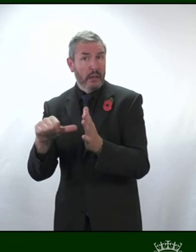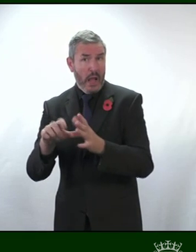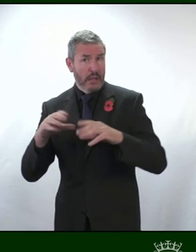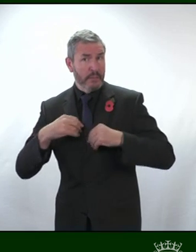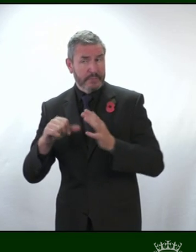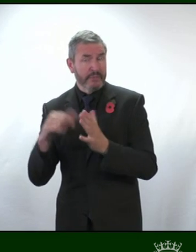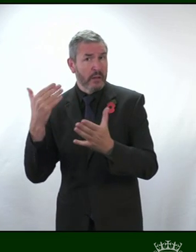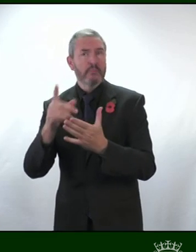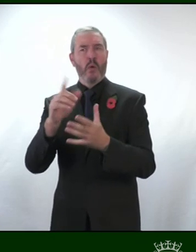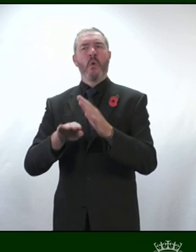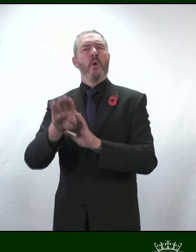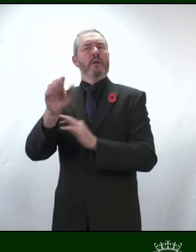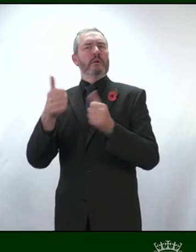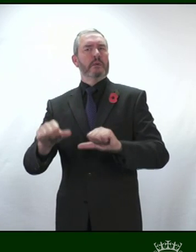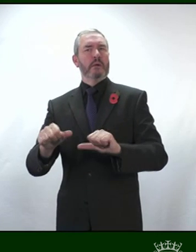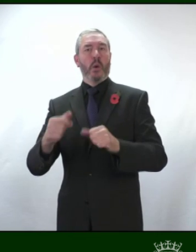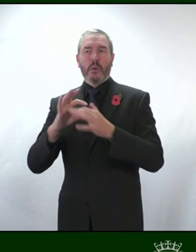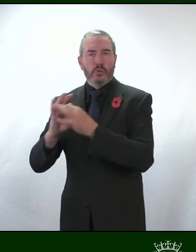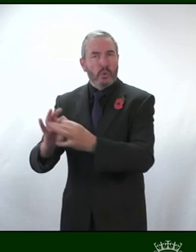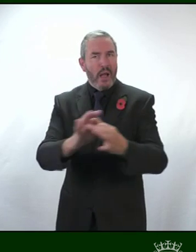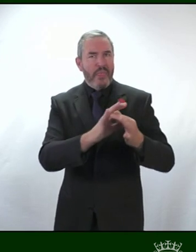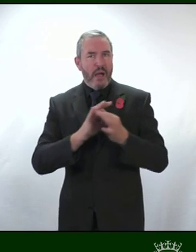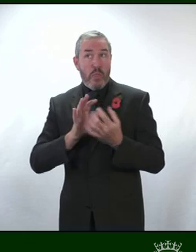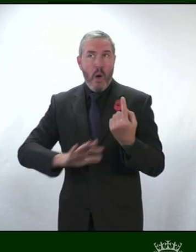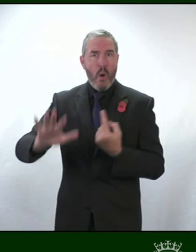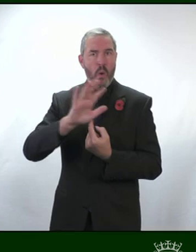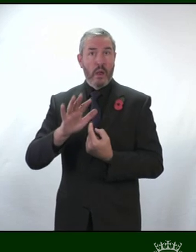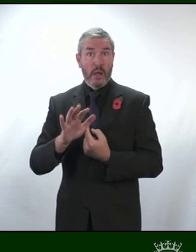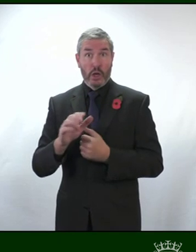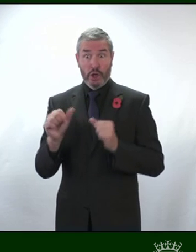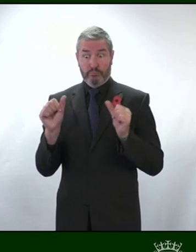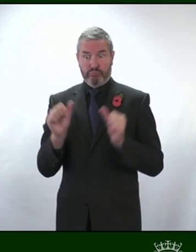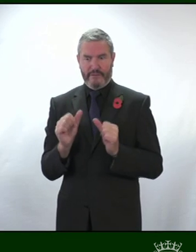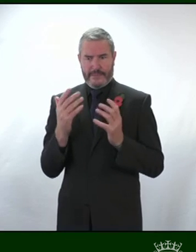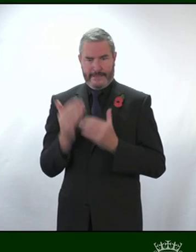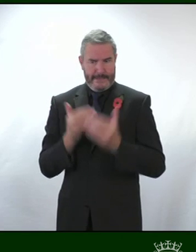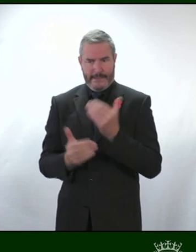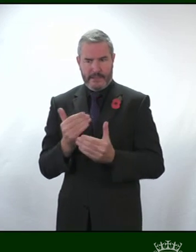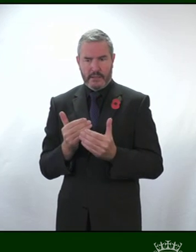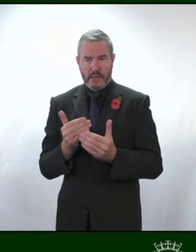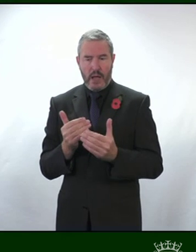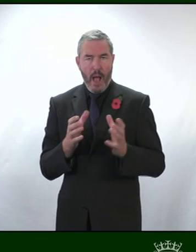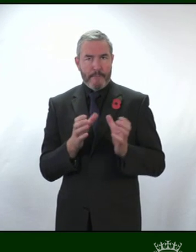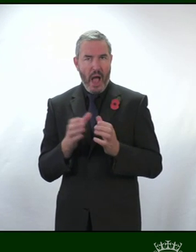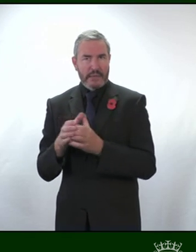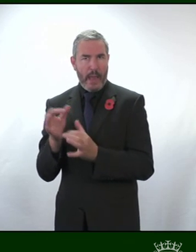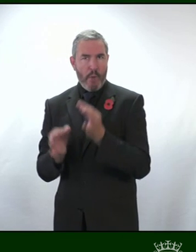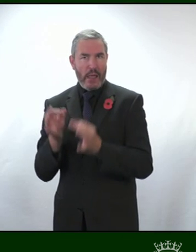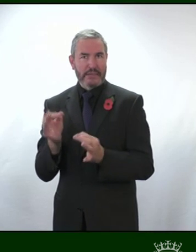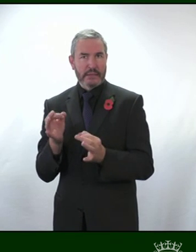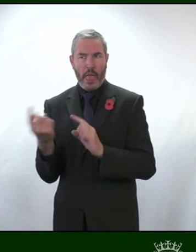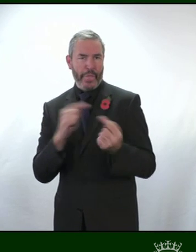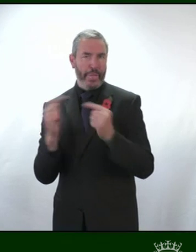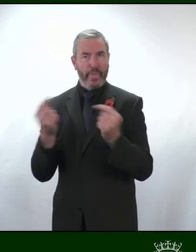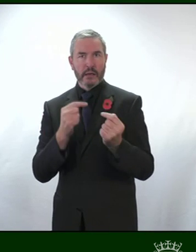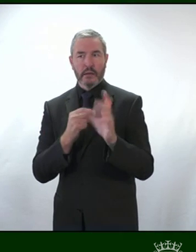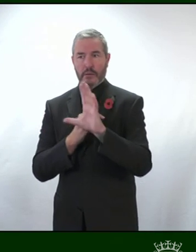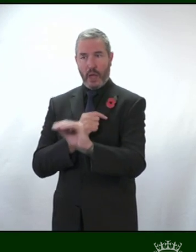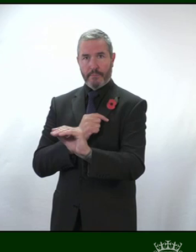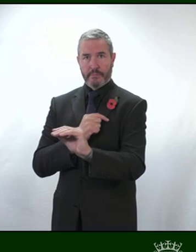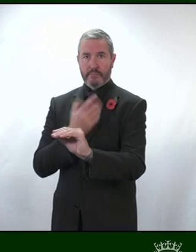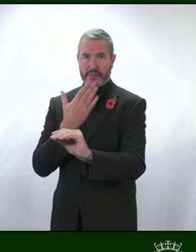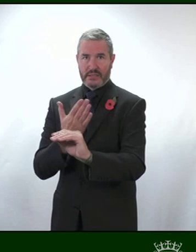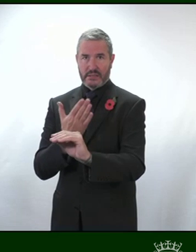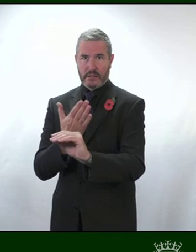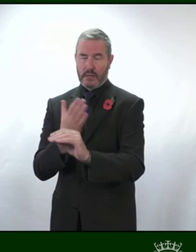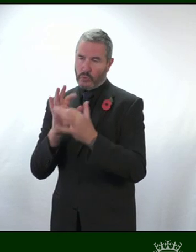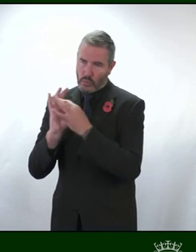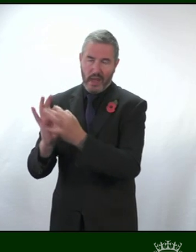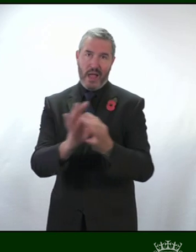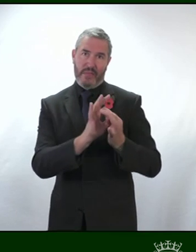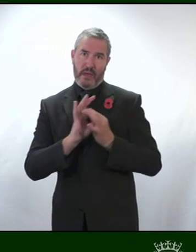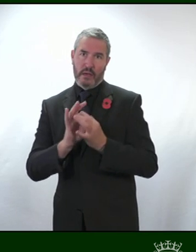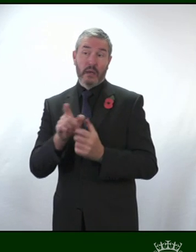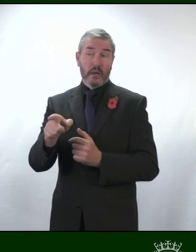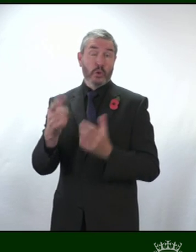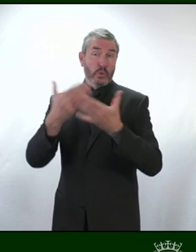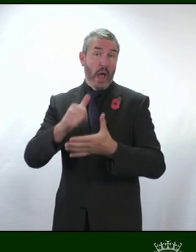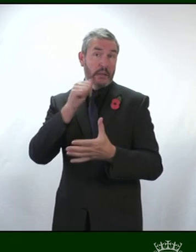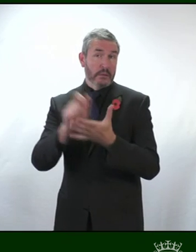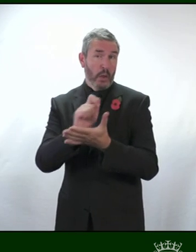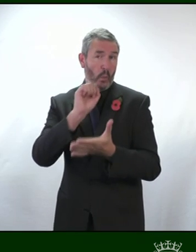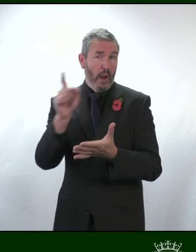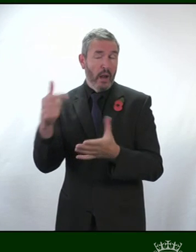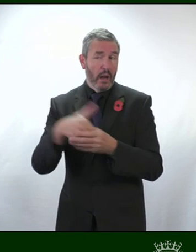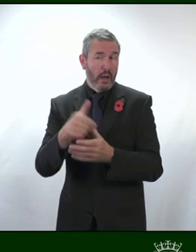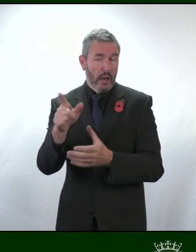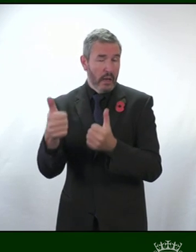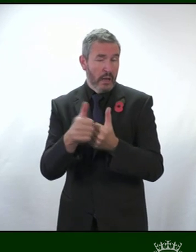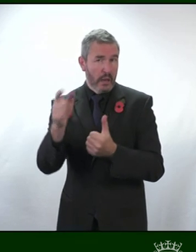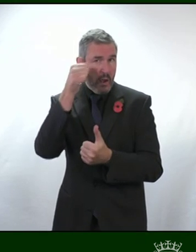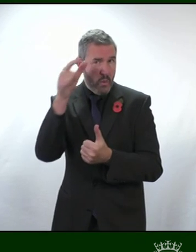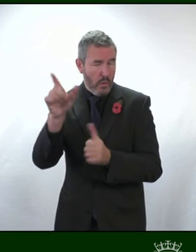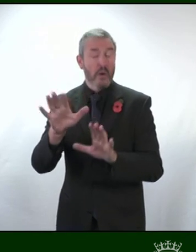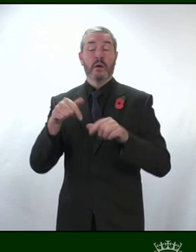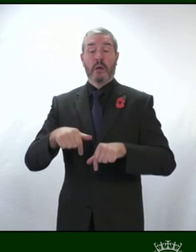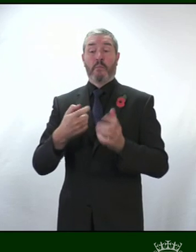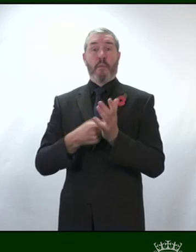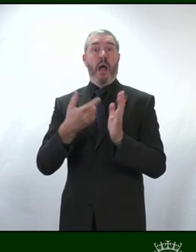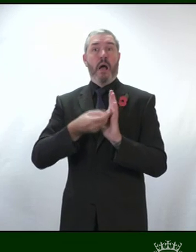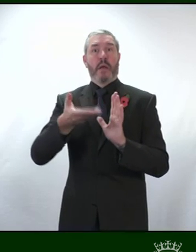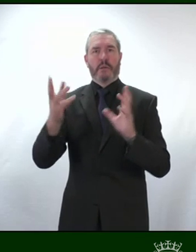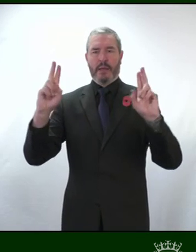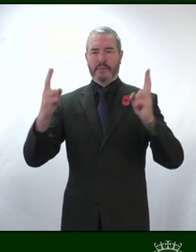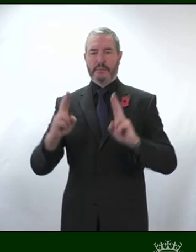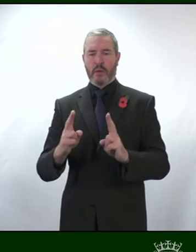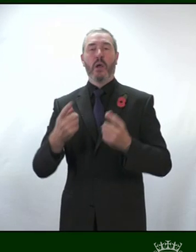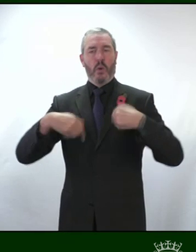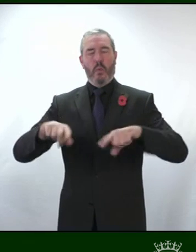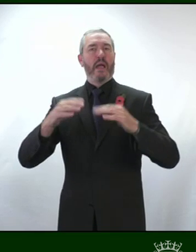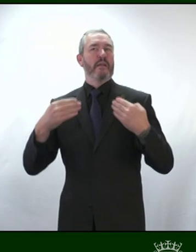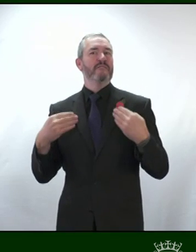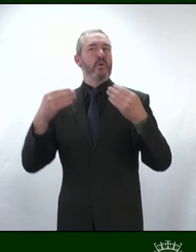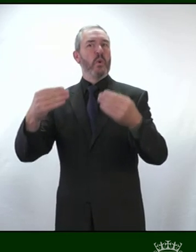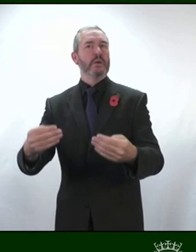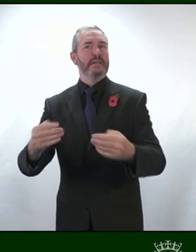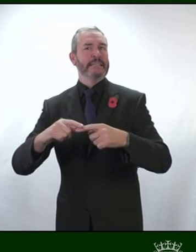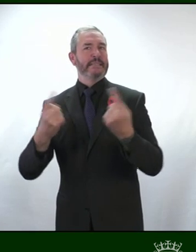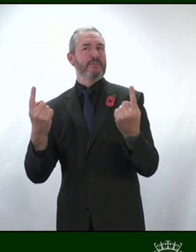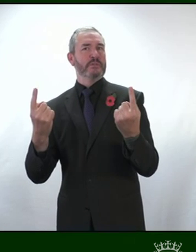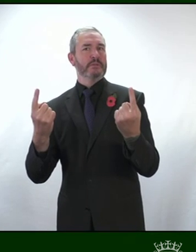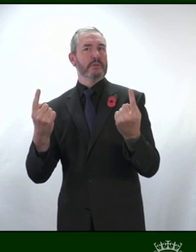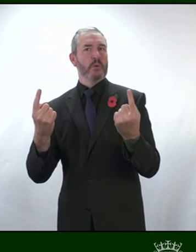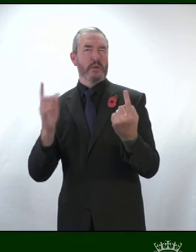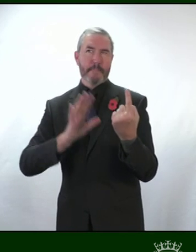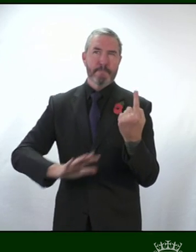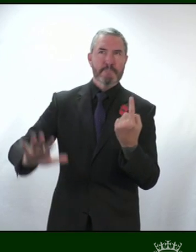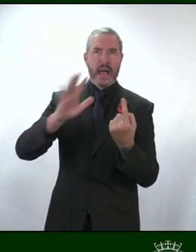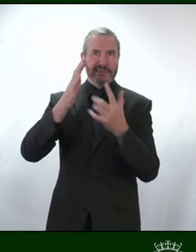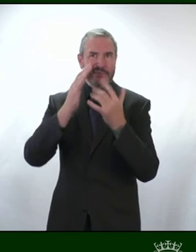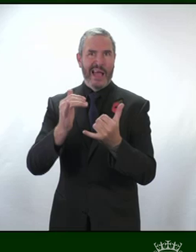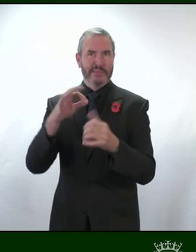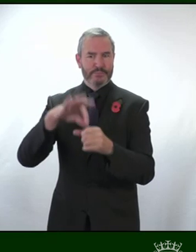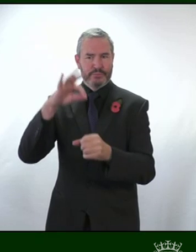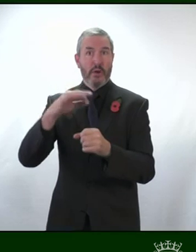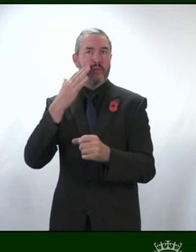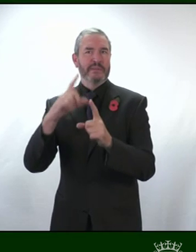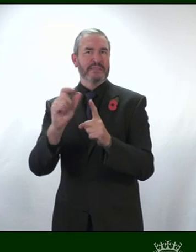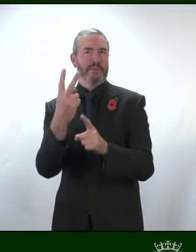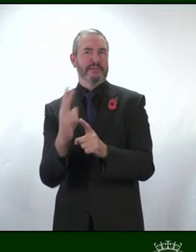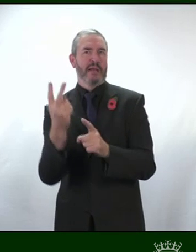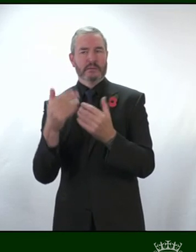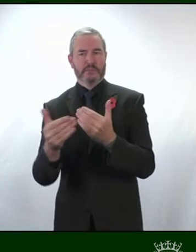What we now need to do is to come together as a nation, briefly—if we can—put aside party political wrangling and point scoring, and work together, as I think he will tonight, to support this package to get the R down and allow us to go forward in a different way, with the mass testing that I have outlined from 2 December.